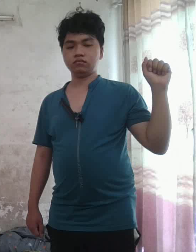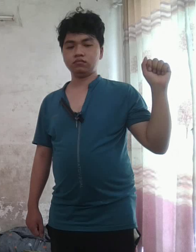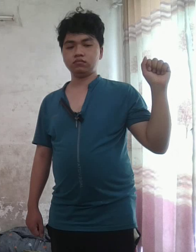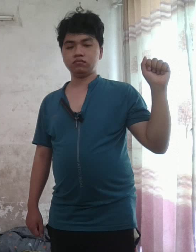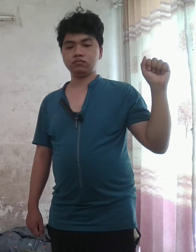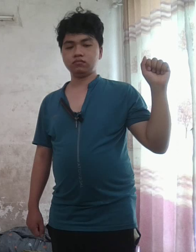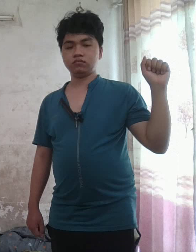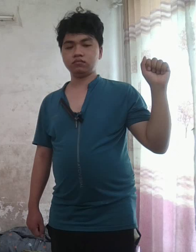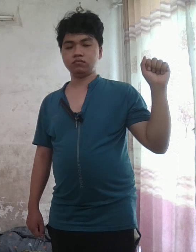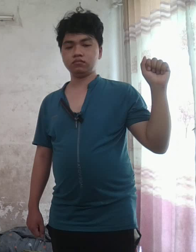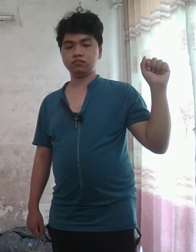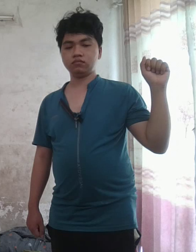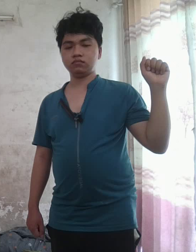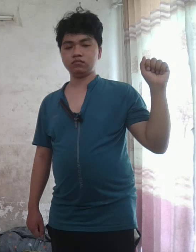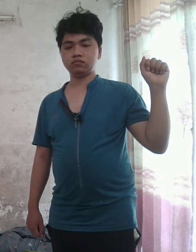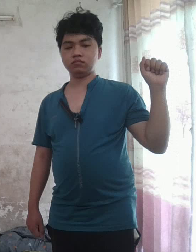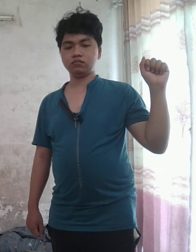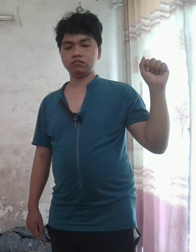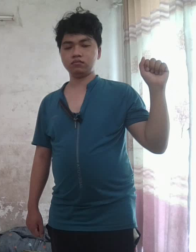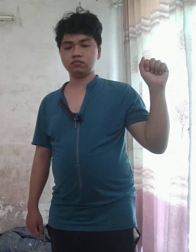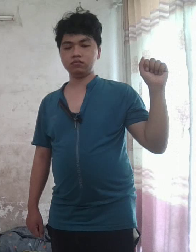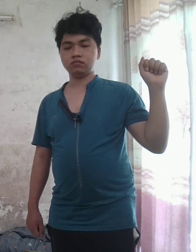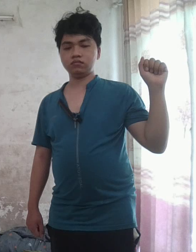a